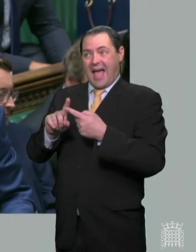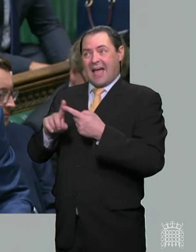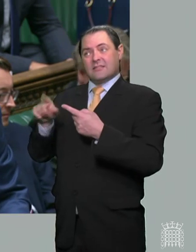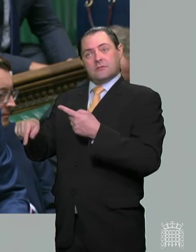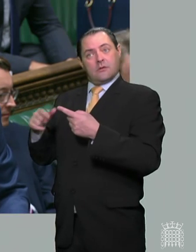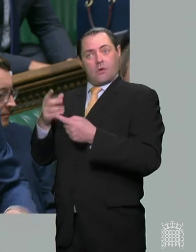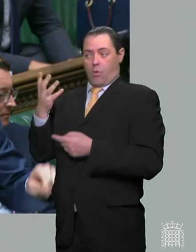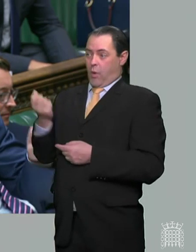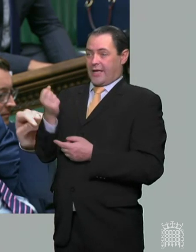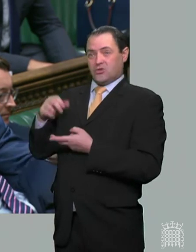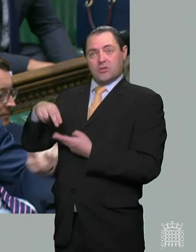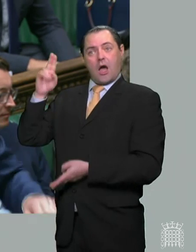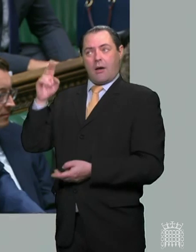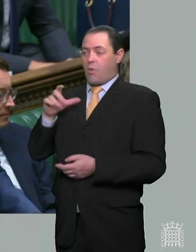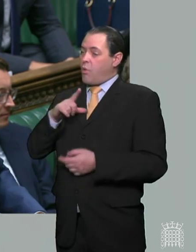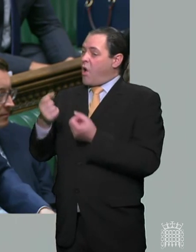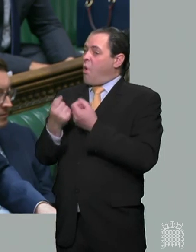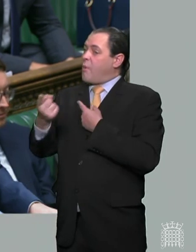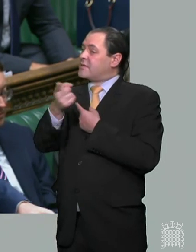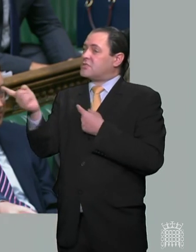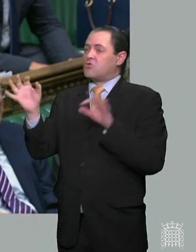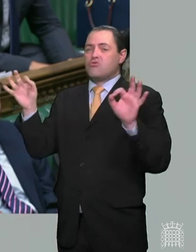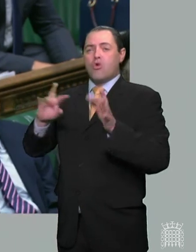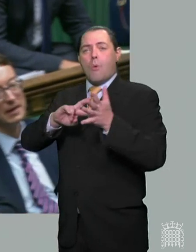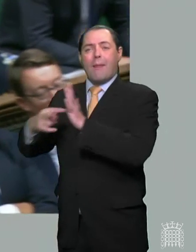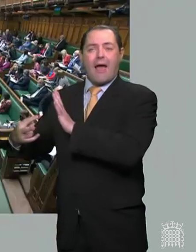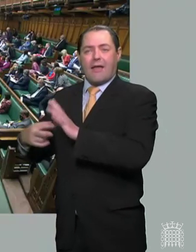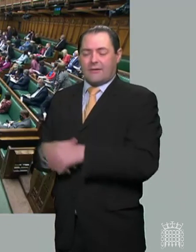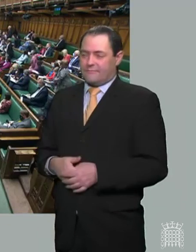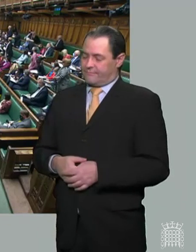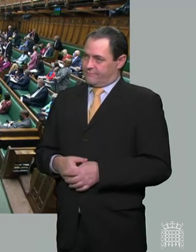That is happening under this Government, because the Opposition have no plan whatsoever.